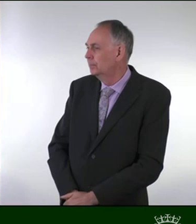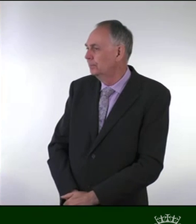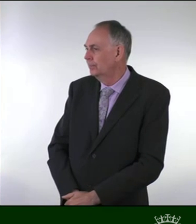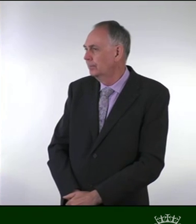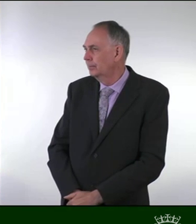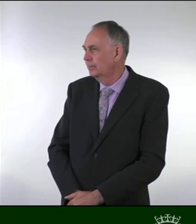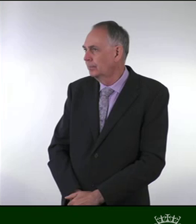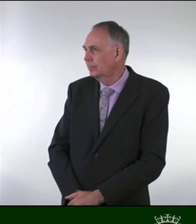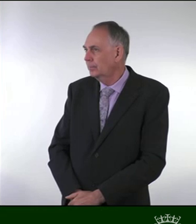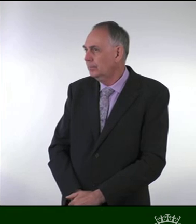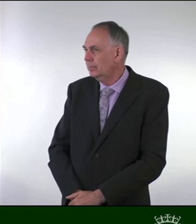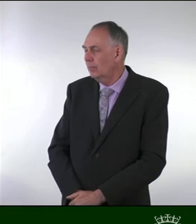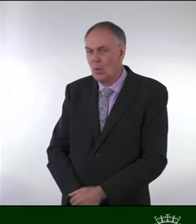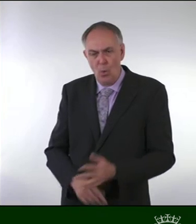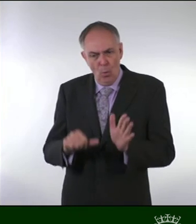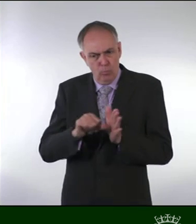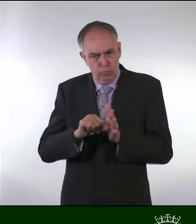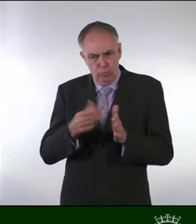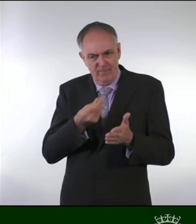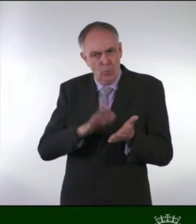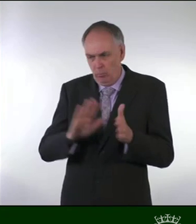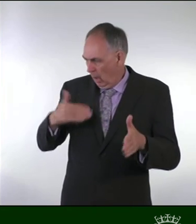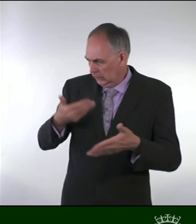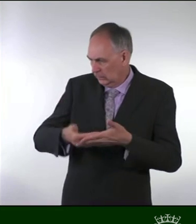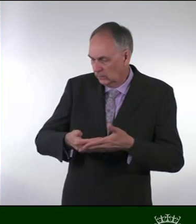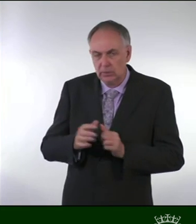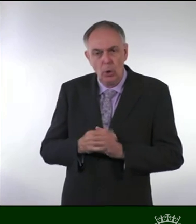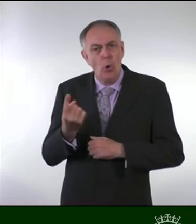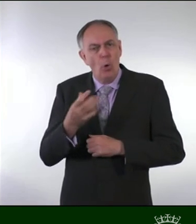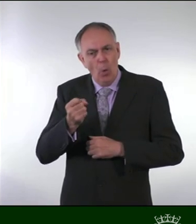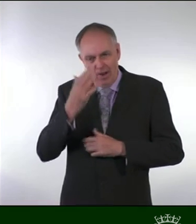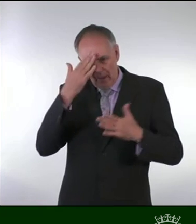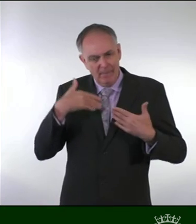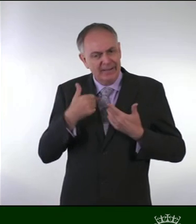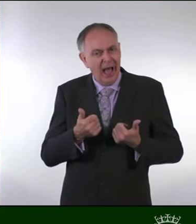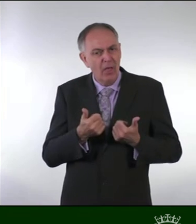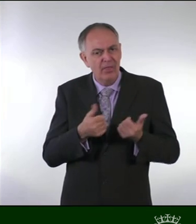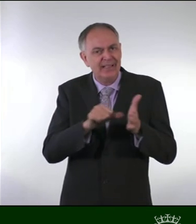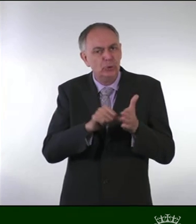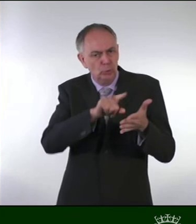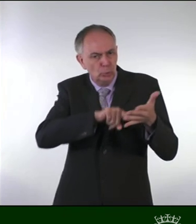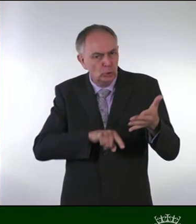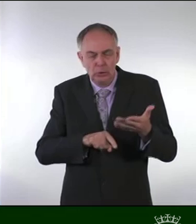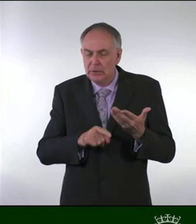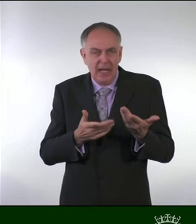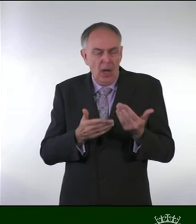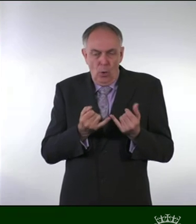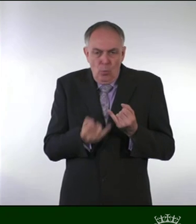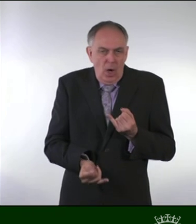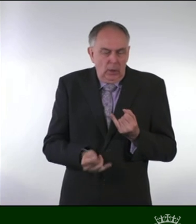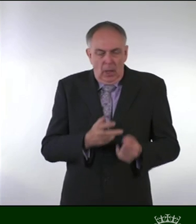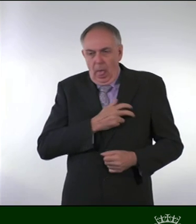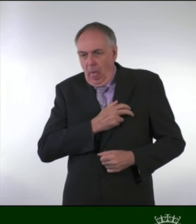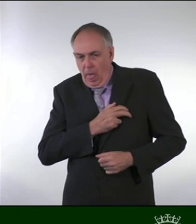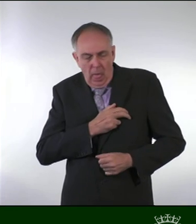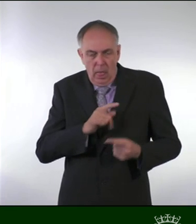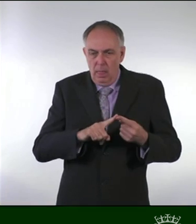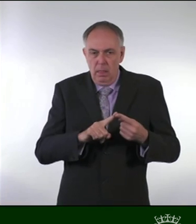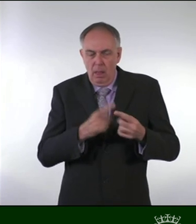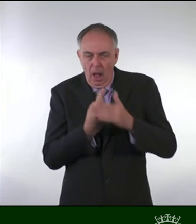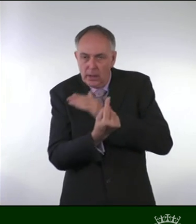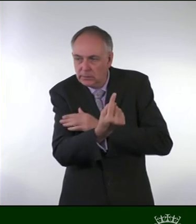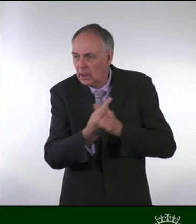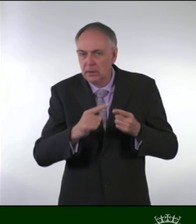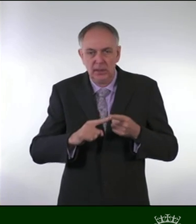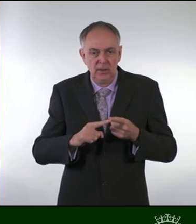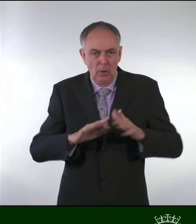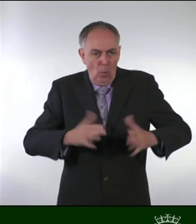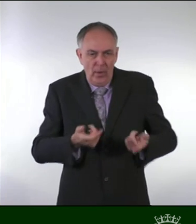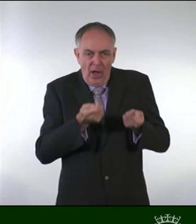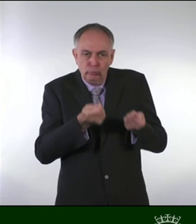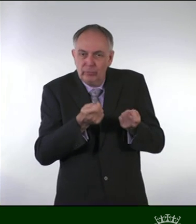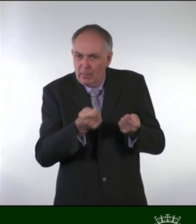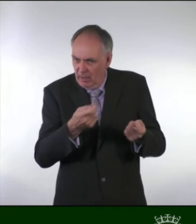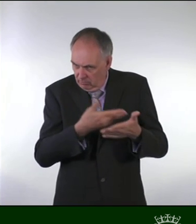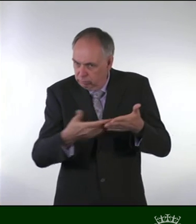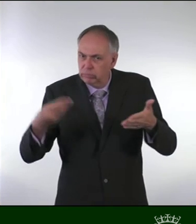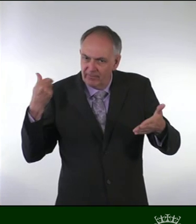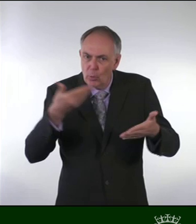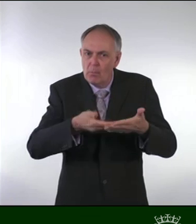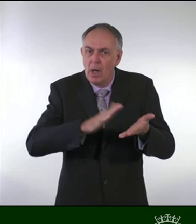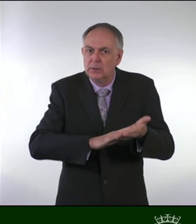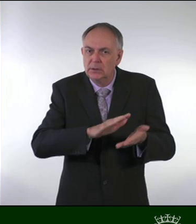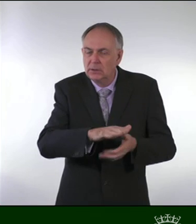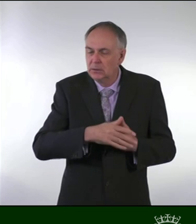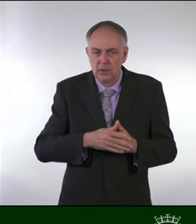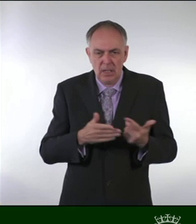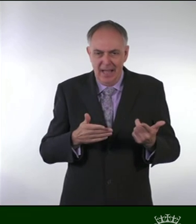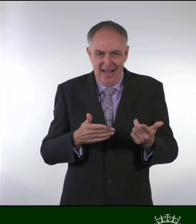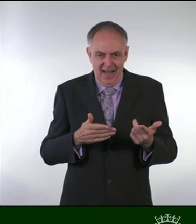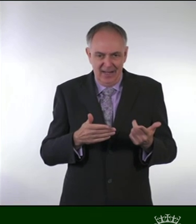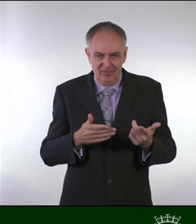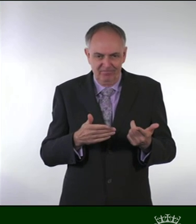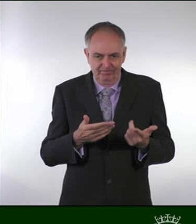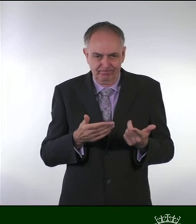After such a difficult few months for everyone, people with mental health conditions are especially suffering from increased anxiety, the effects of isolation, months without treatment and, most importantly, a lack of early intervention.